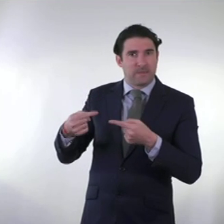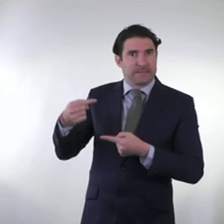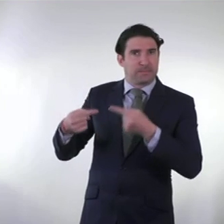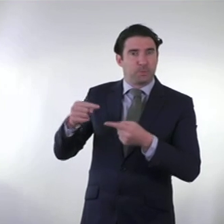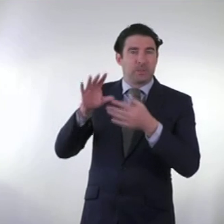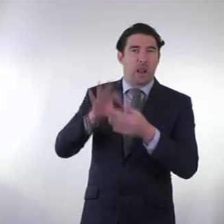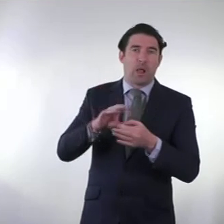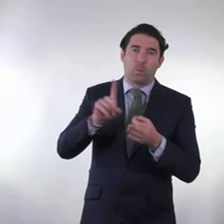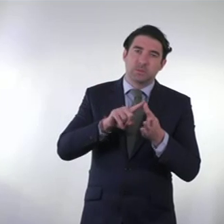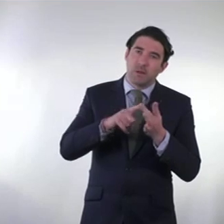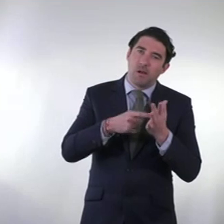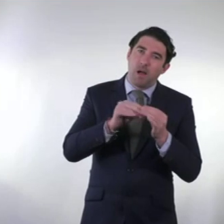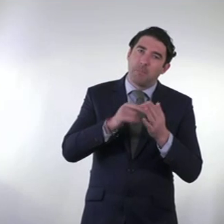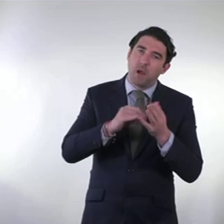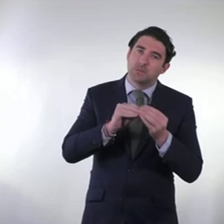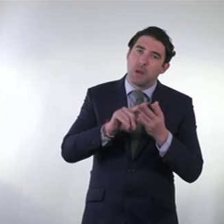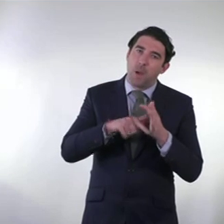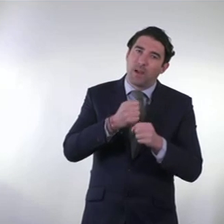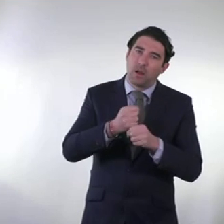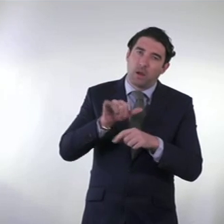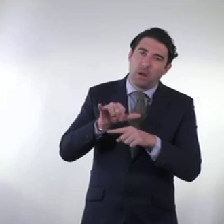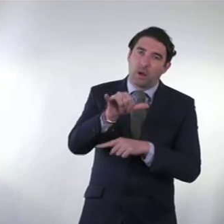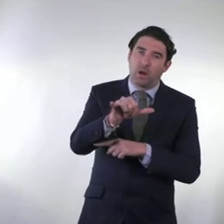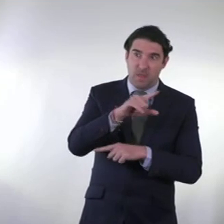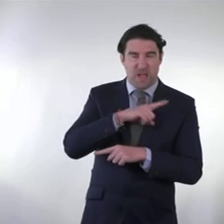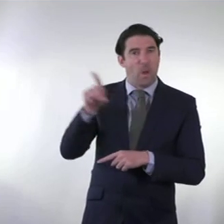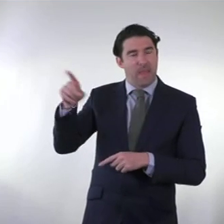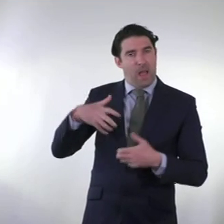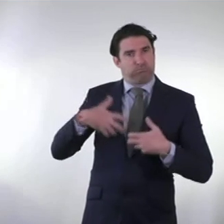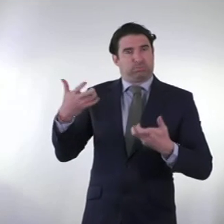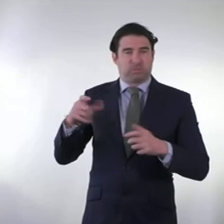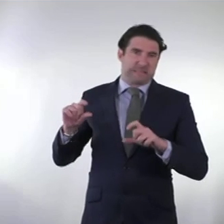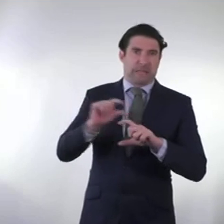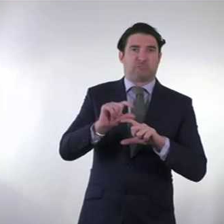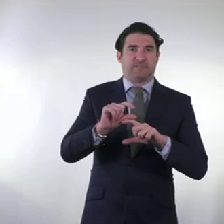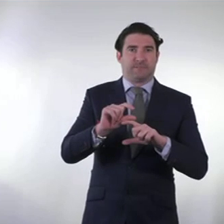I am grateful to my right hon.